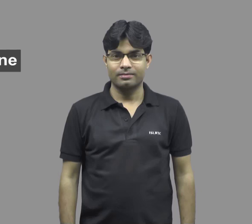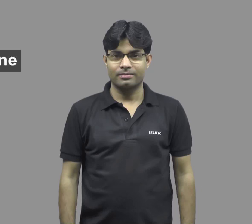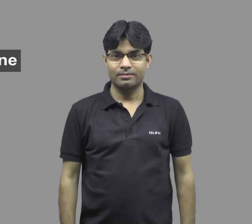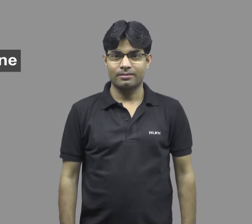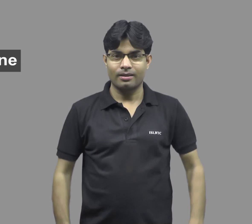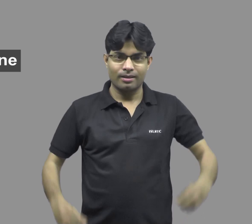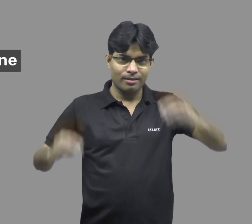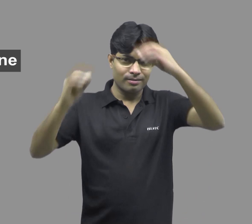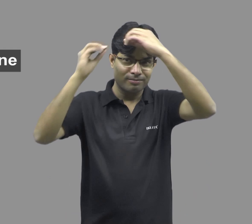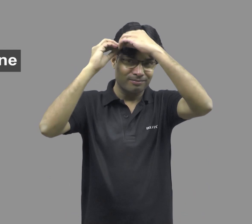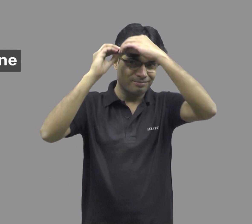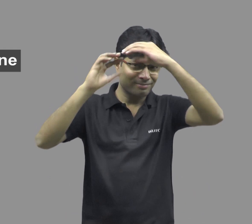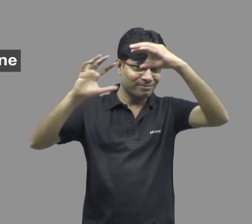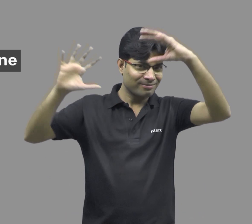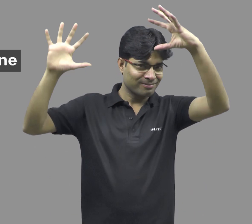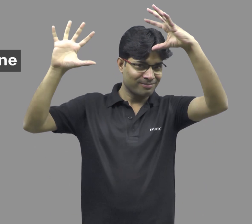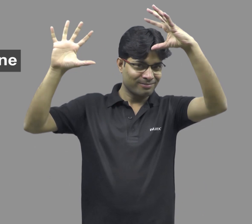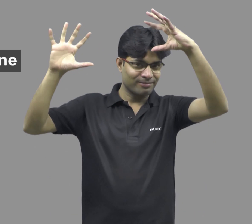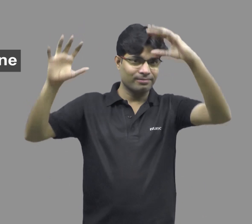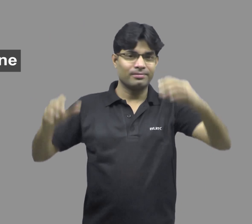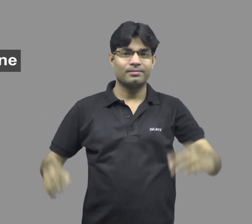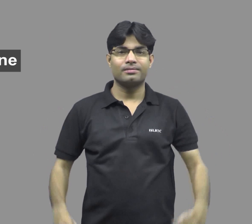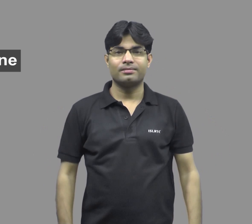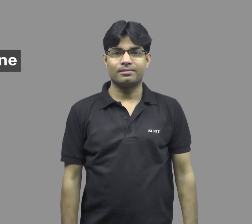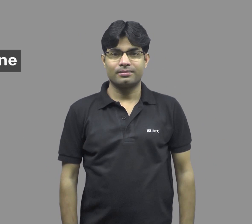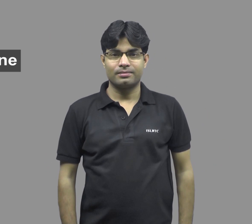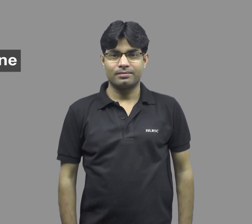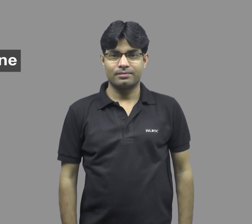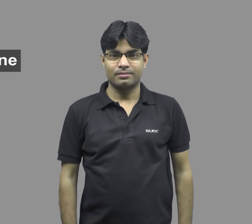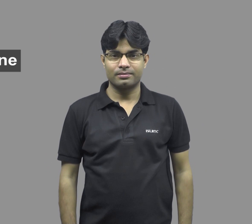Imagine Envisage